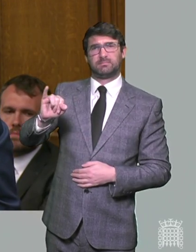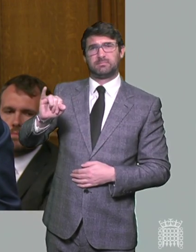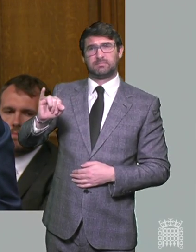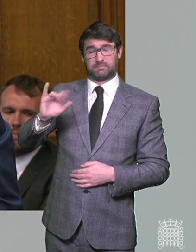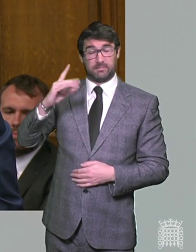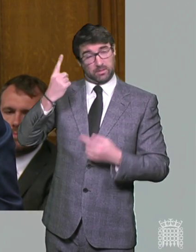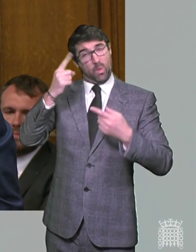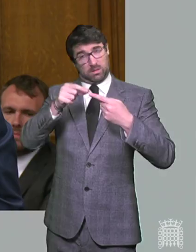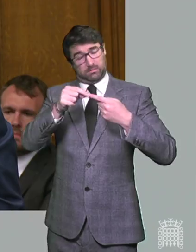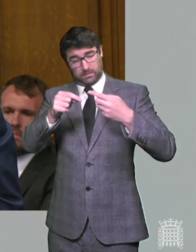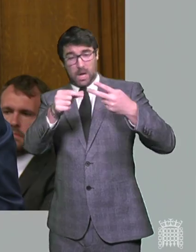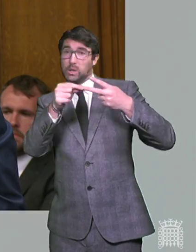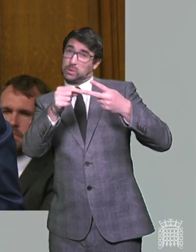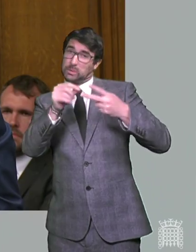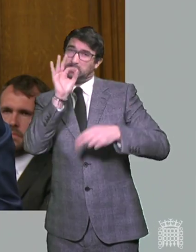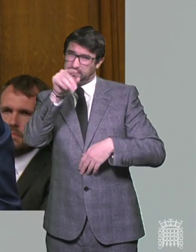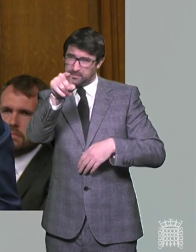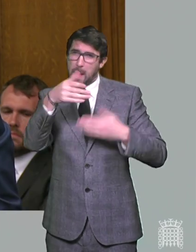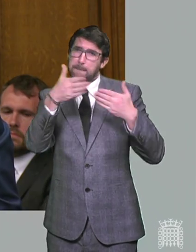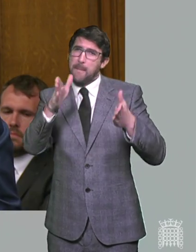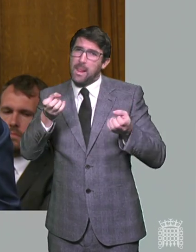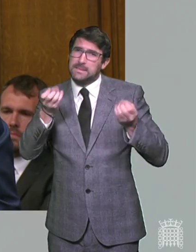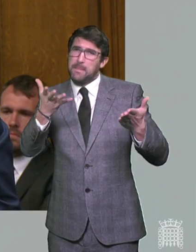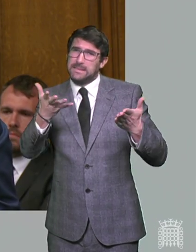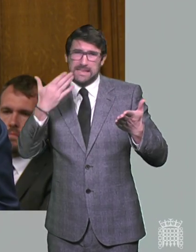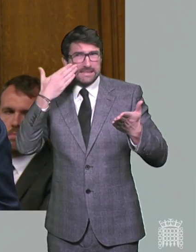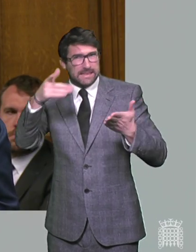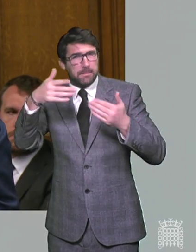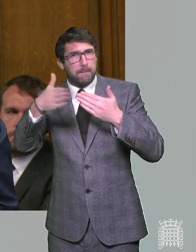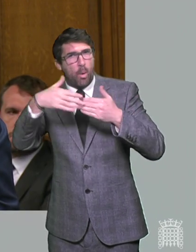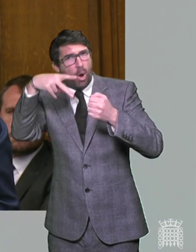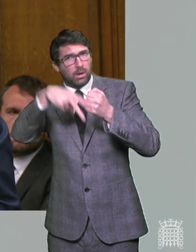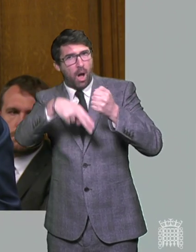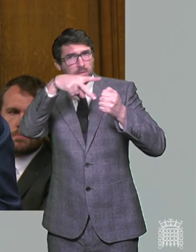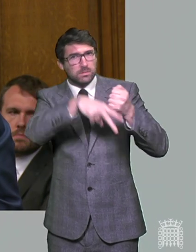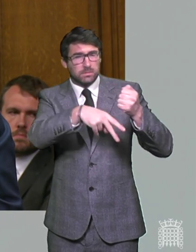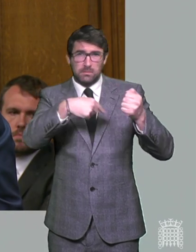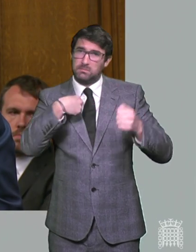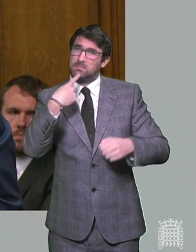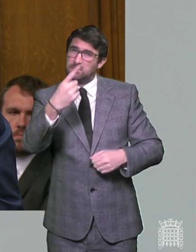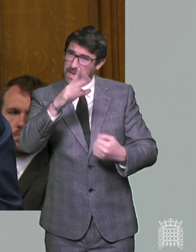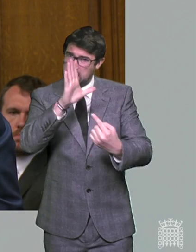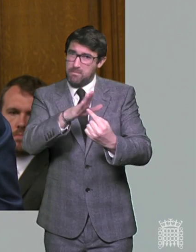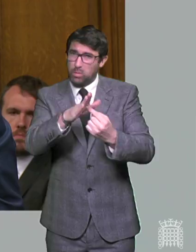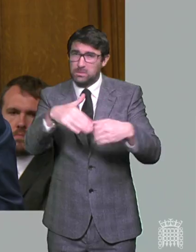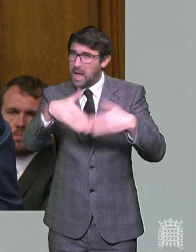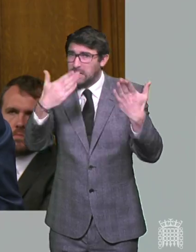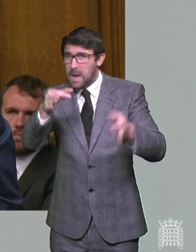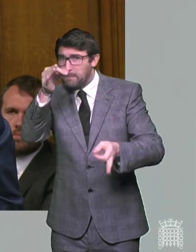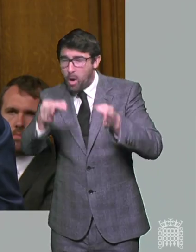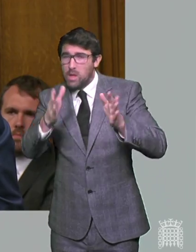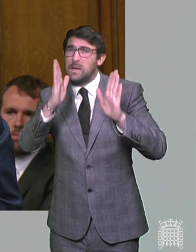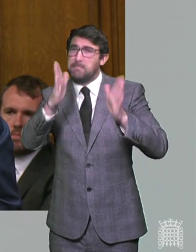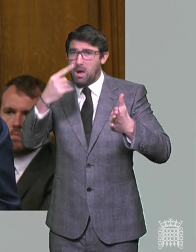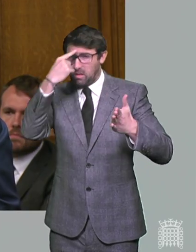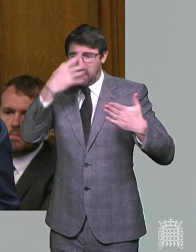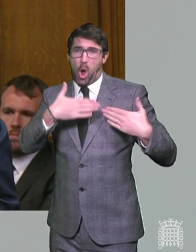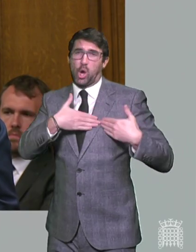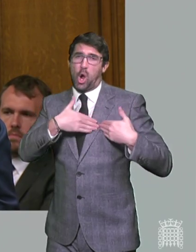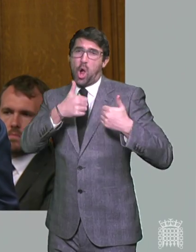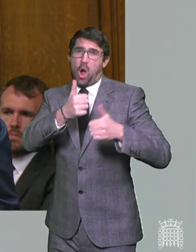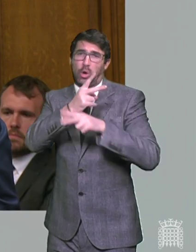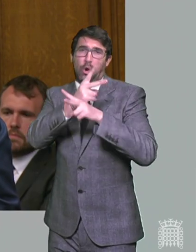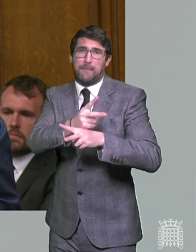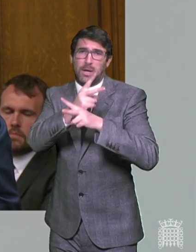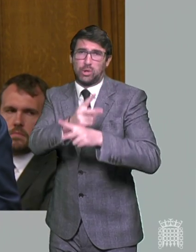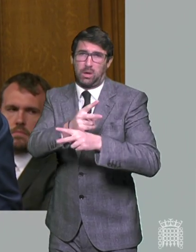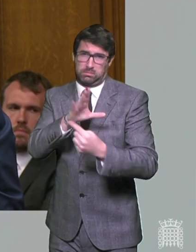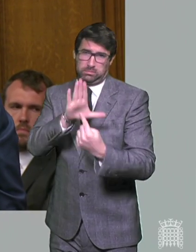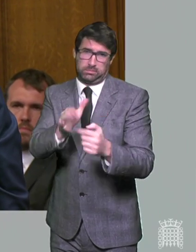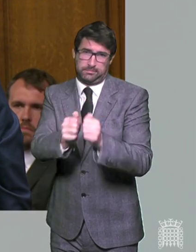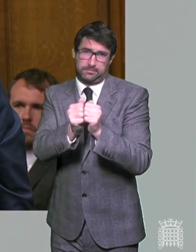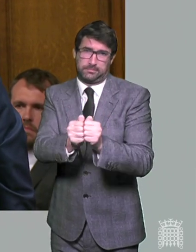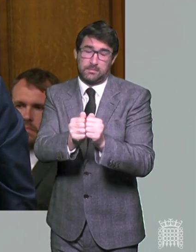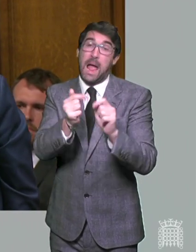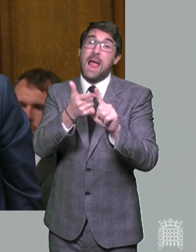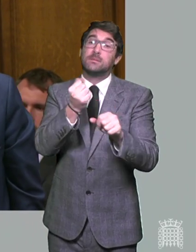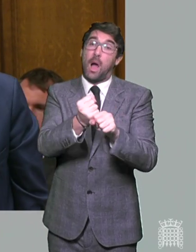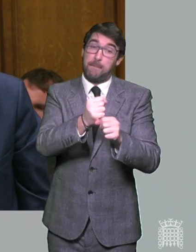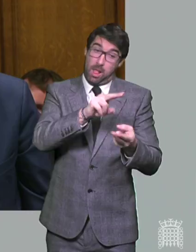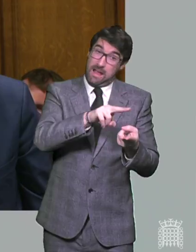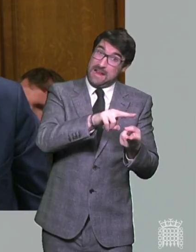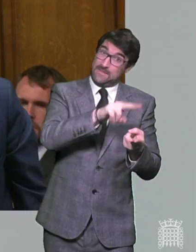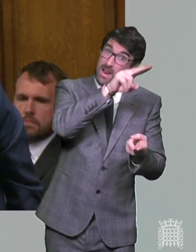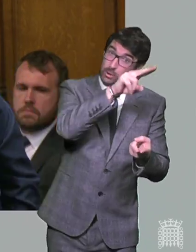May I encourage the Prime Minister to ensure that we retain compassion in politics in these decisions, including maintaining the link between benefits and inflation?